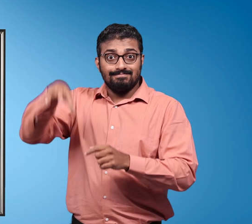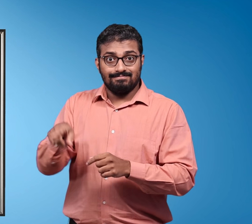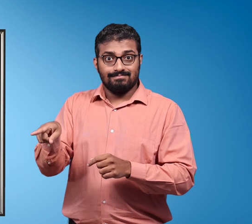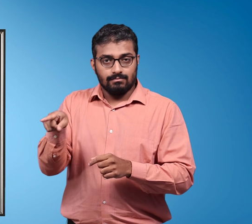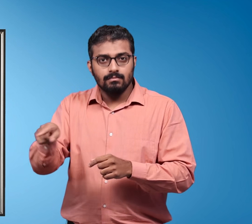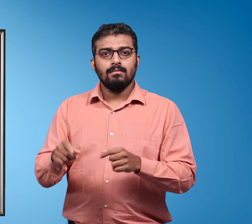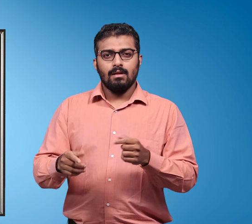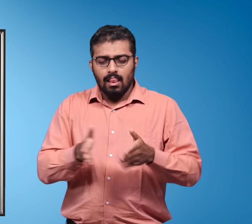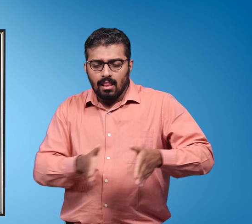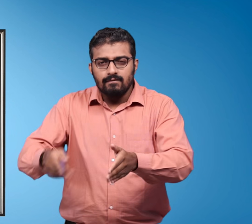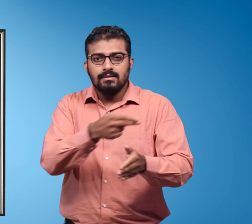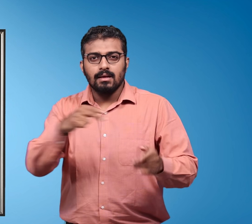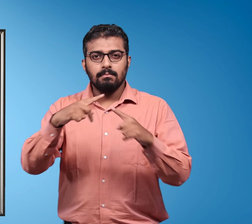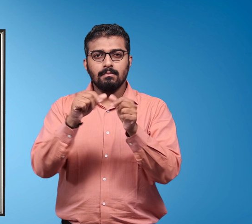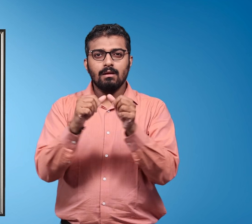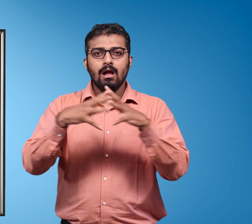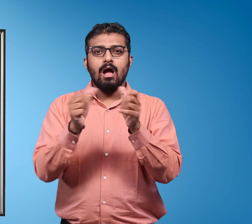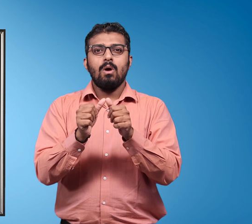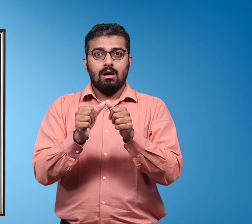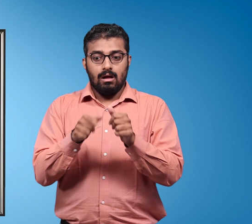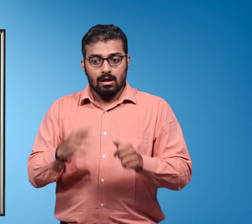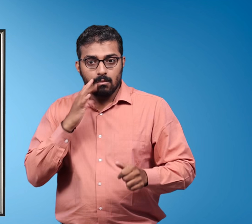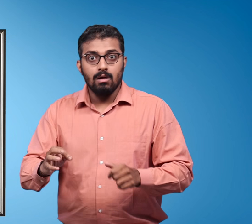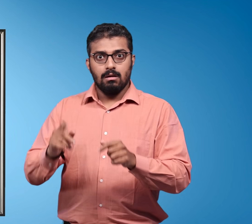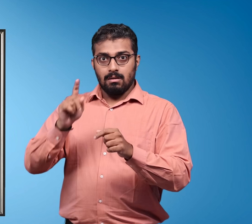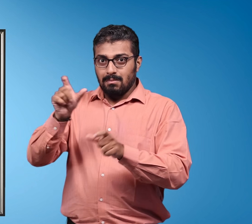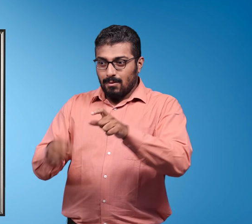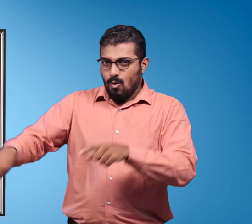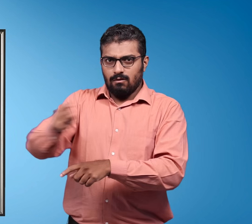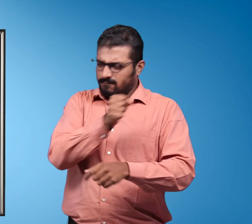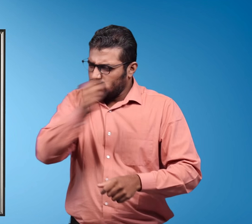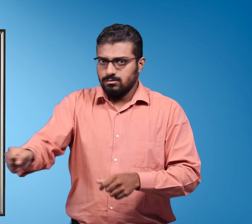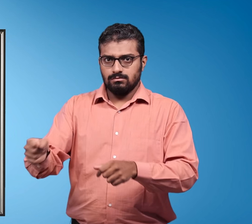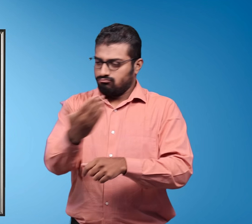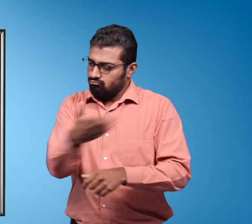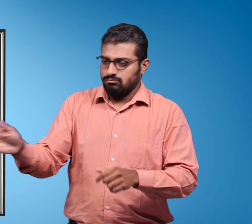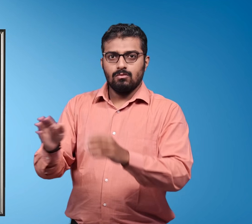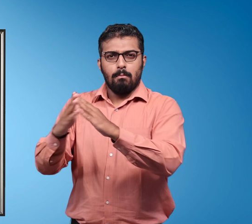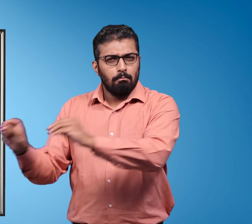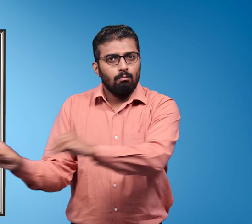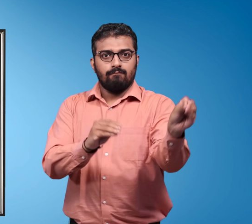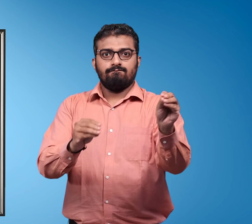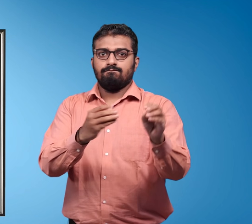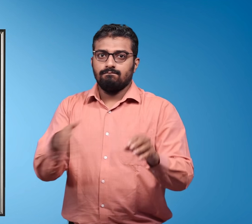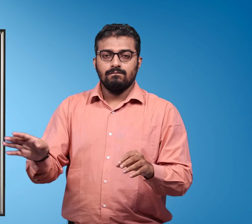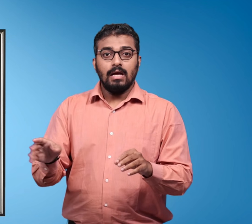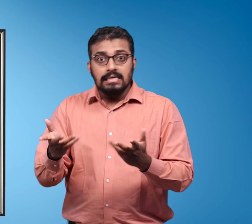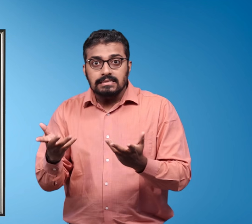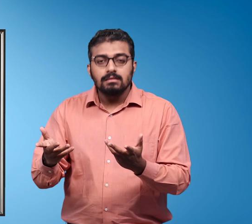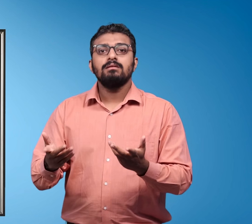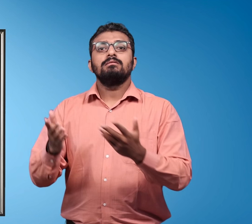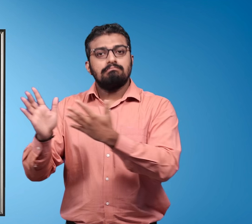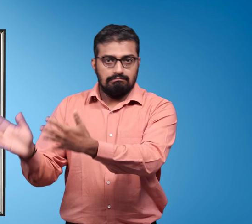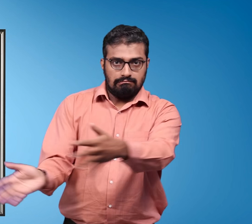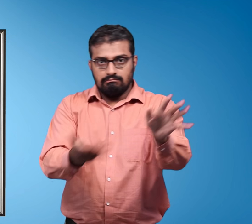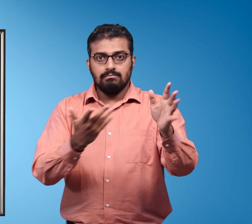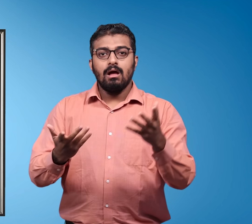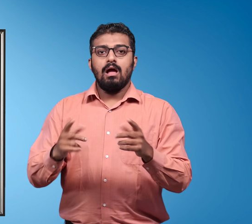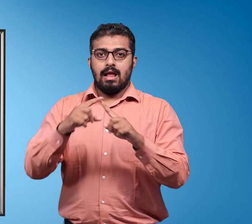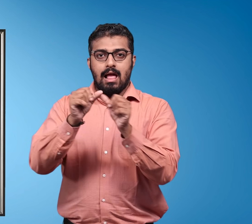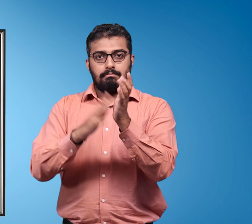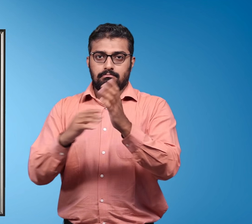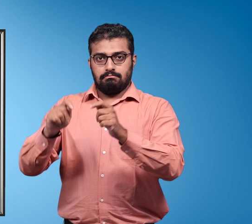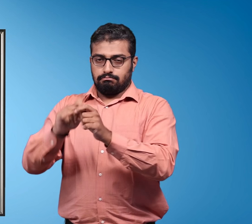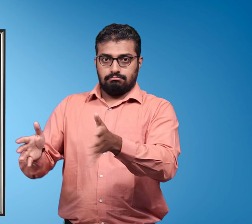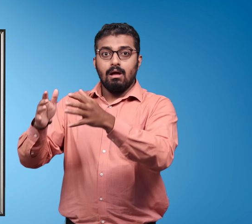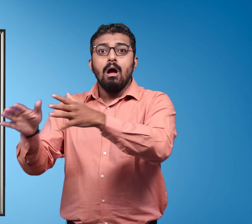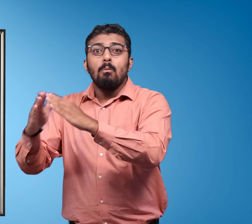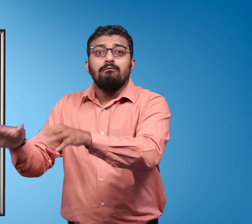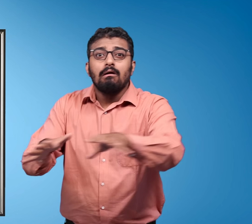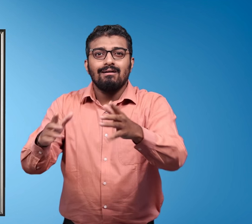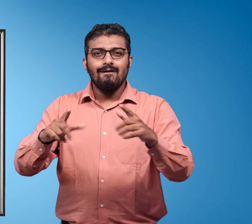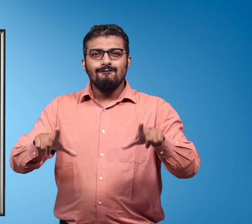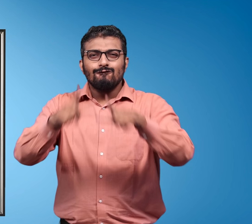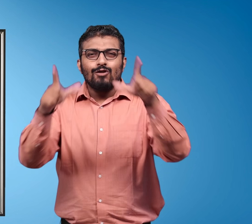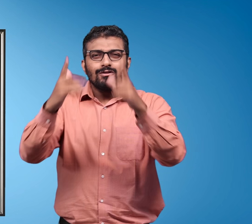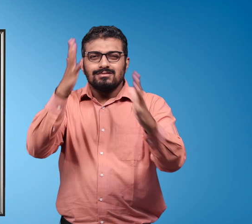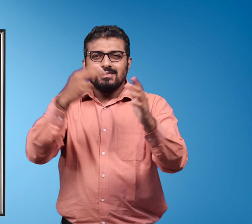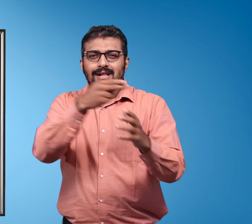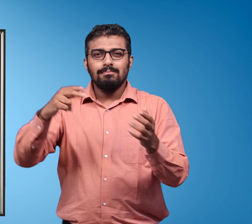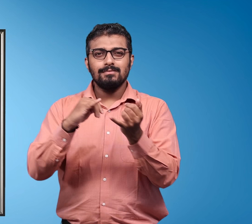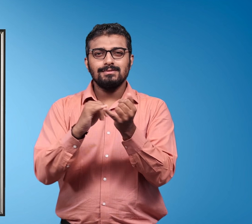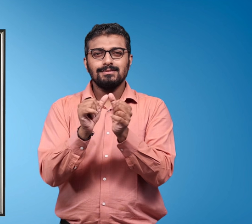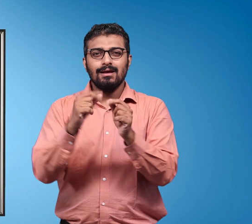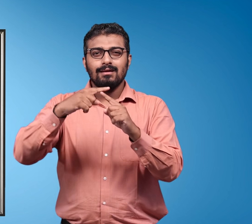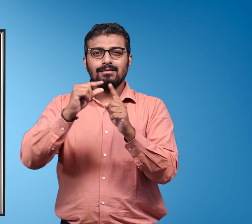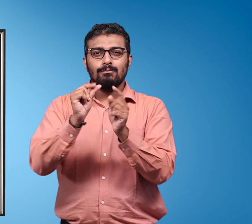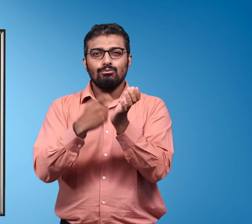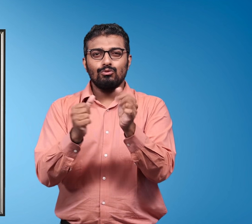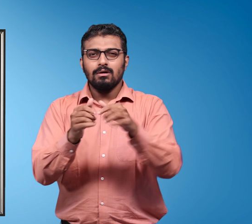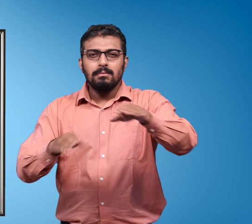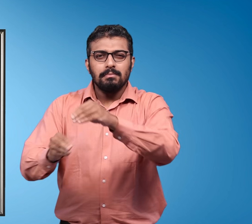a dam was constructed on the river Tawa This resulted in the displacement of the people living nearby in Satpura forest